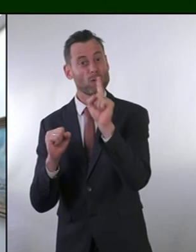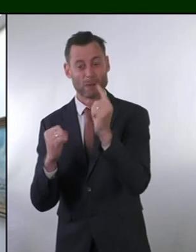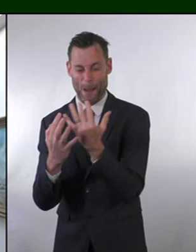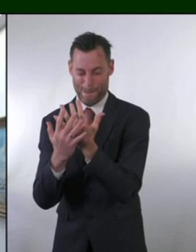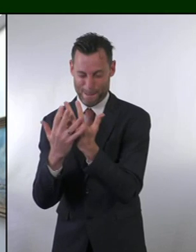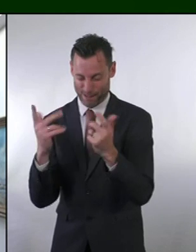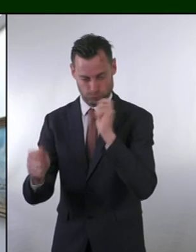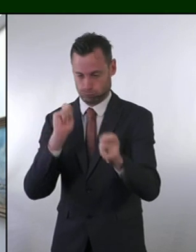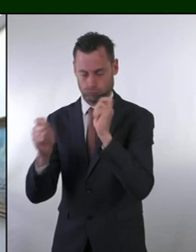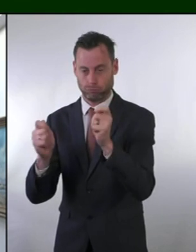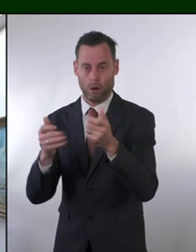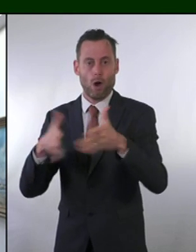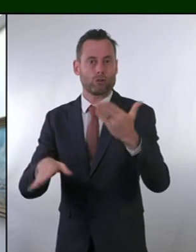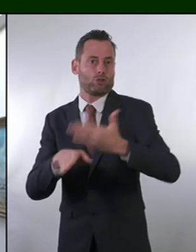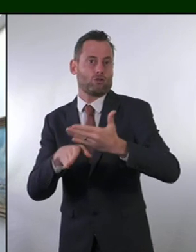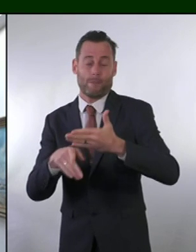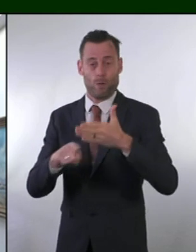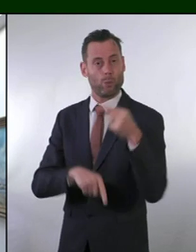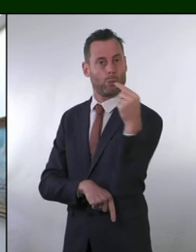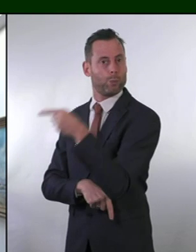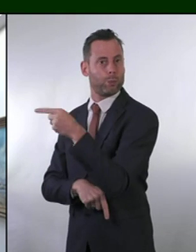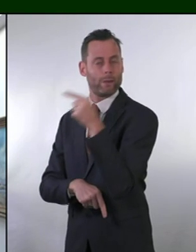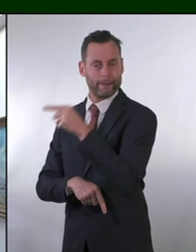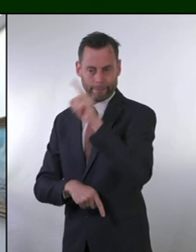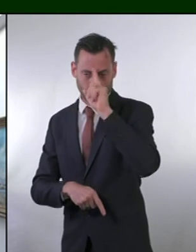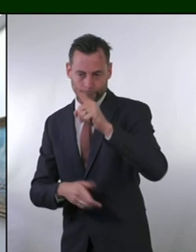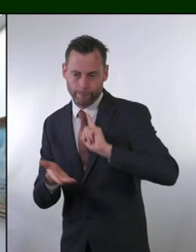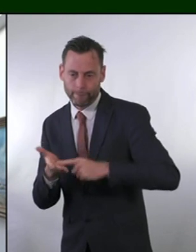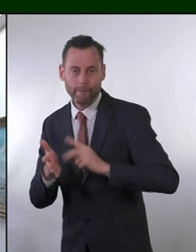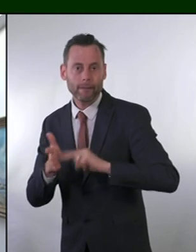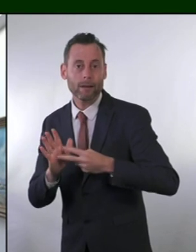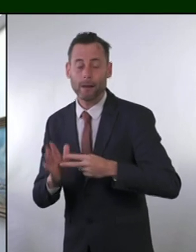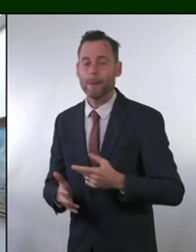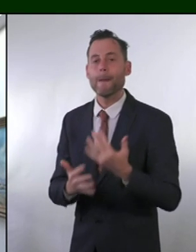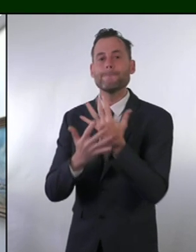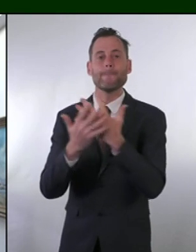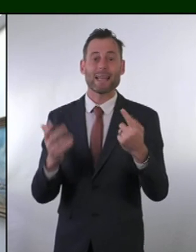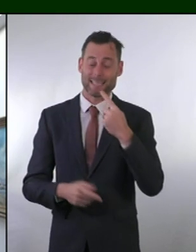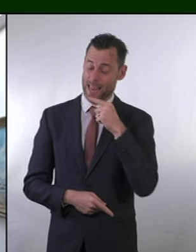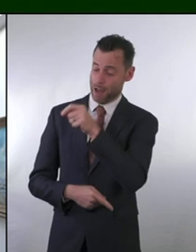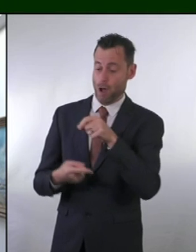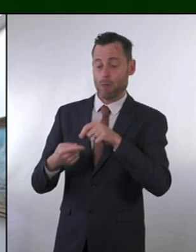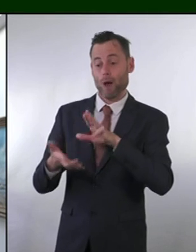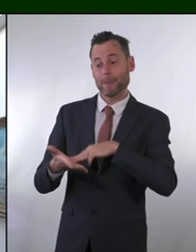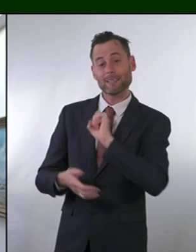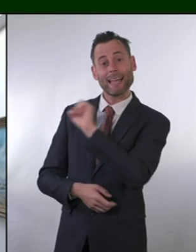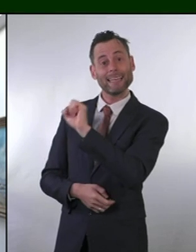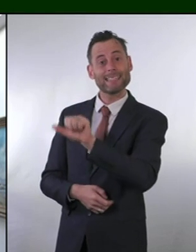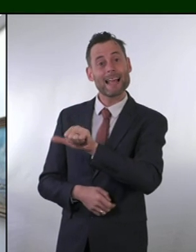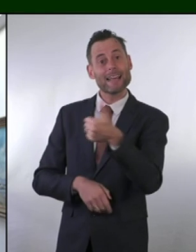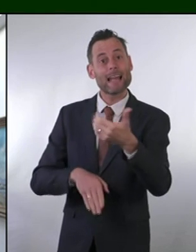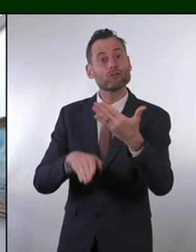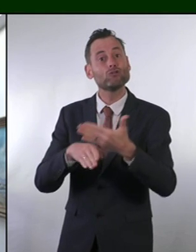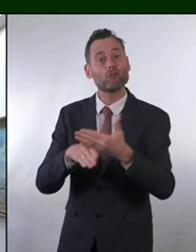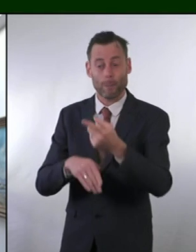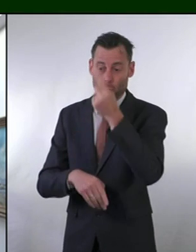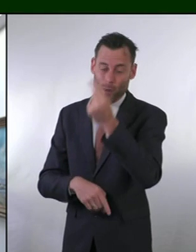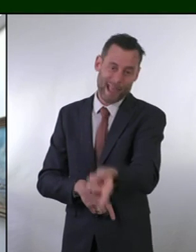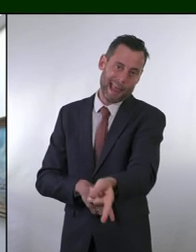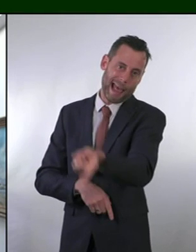We know what the Prime Minister’s Tory colleagues are saying: the Prime Minister’s next job could be on the Back Benches; he just does not know it yet.